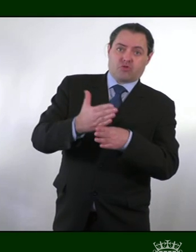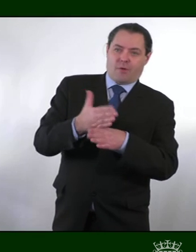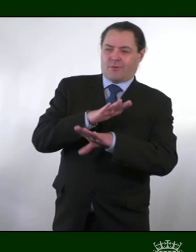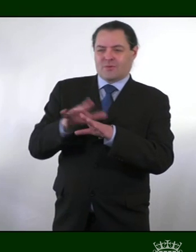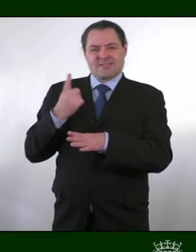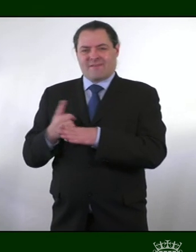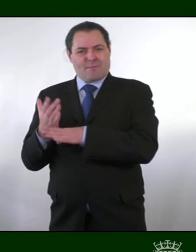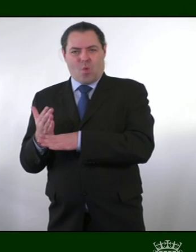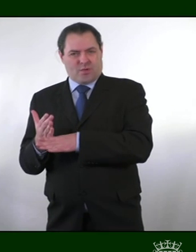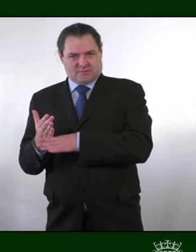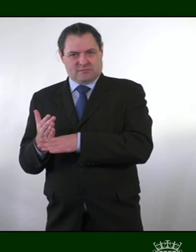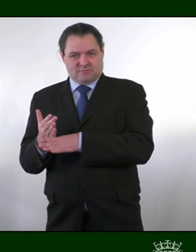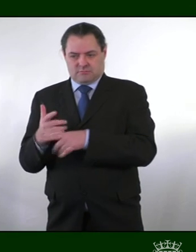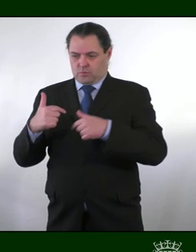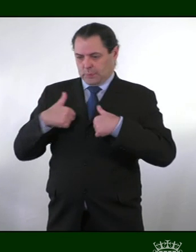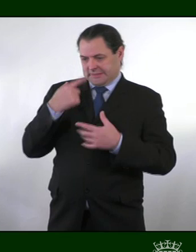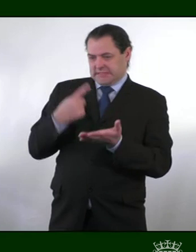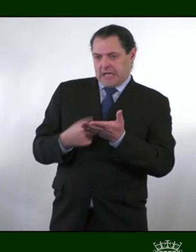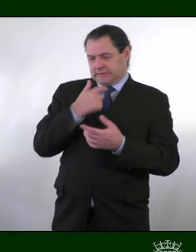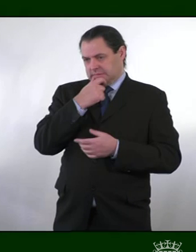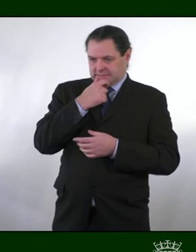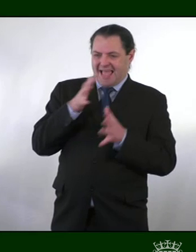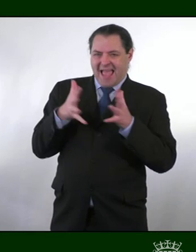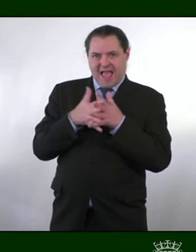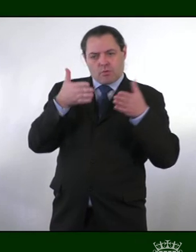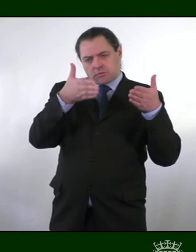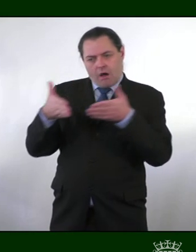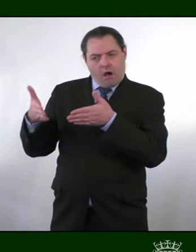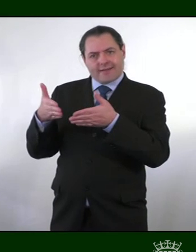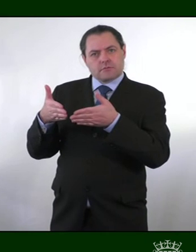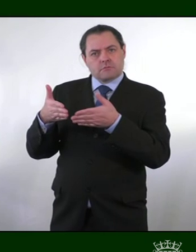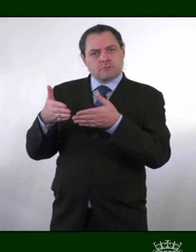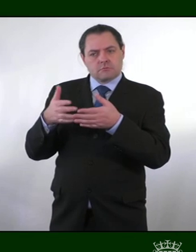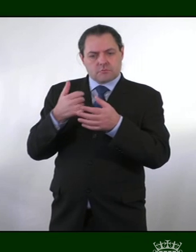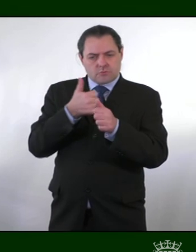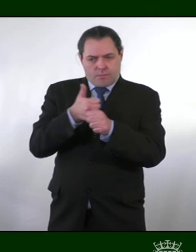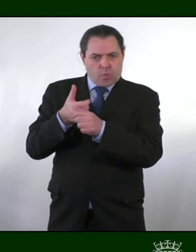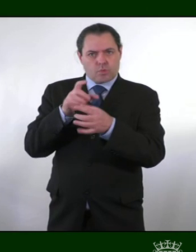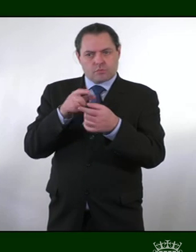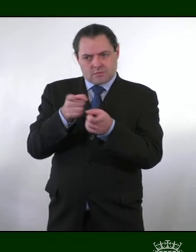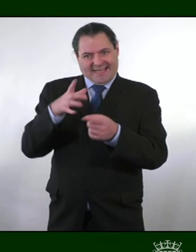That decision was taken to help target the support at those who really needed it.